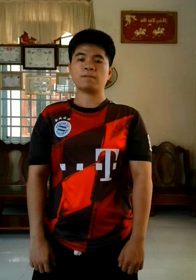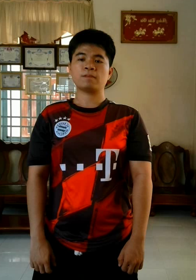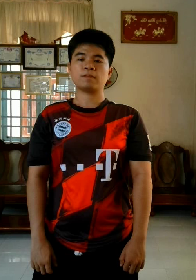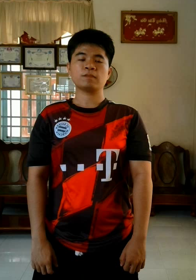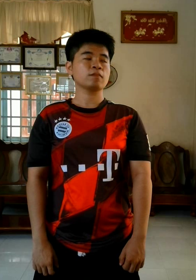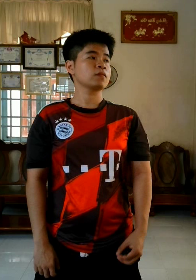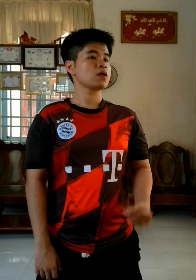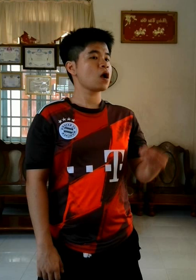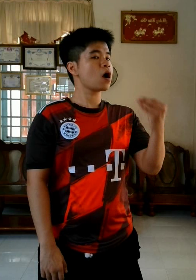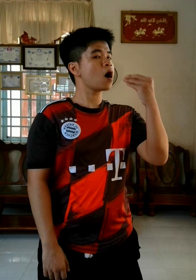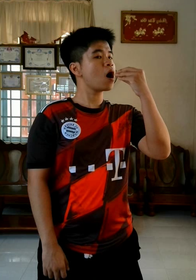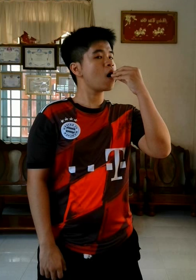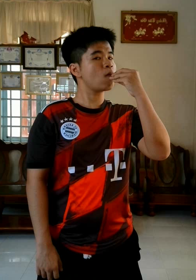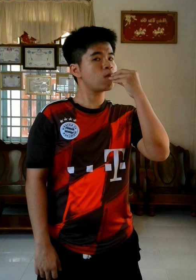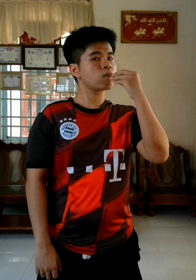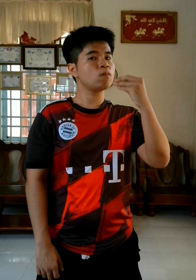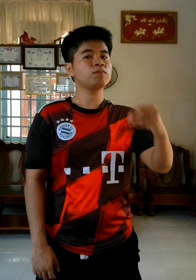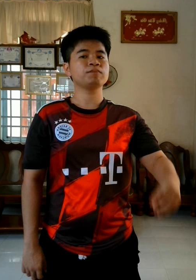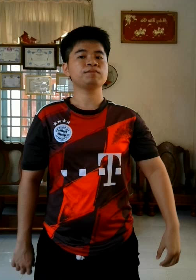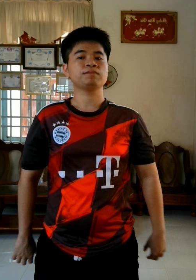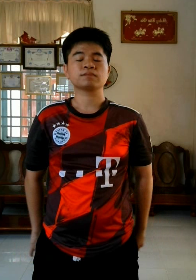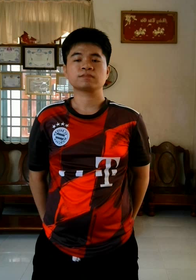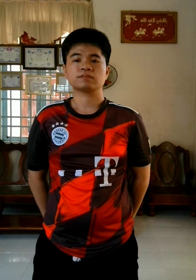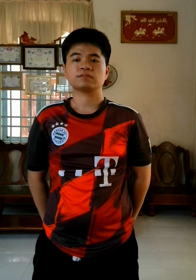an